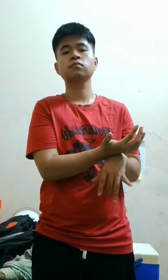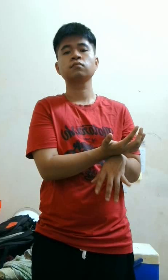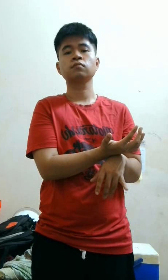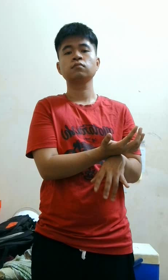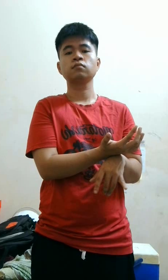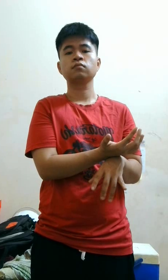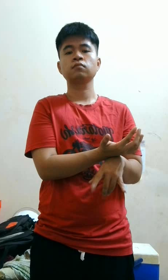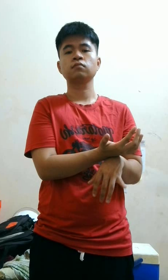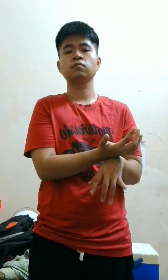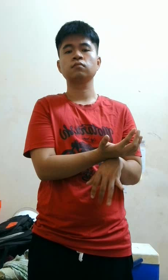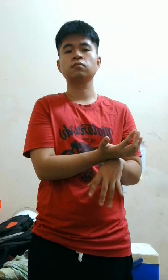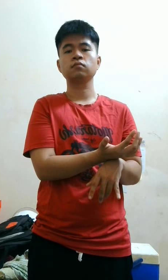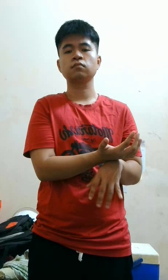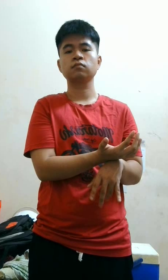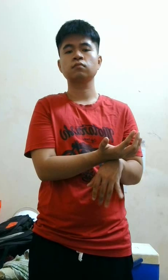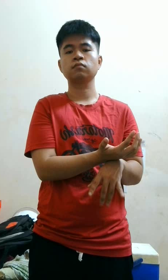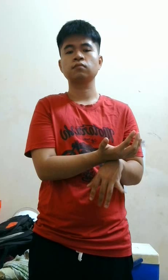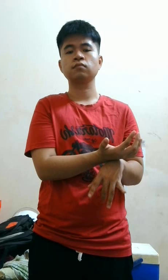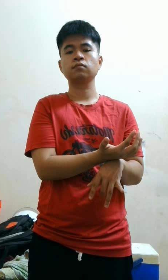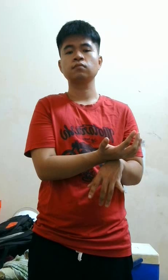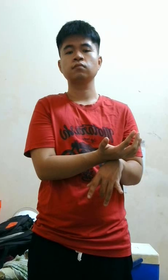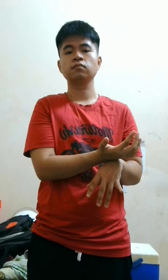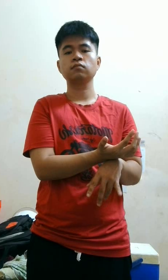ca phe